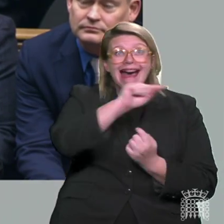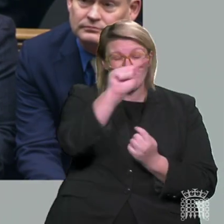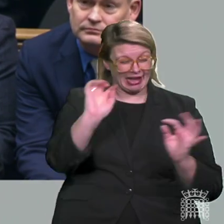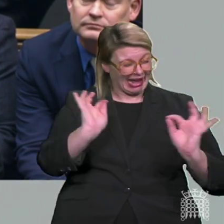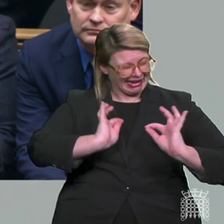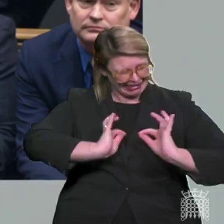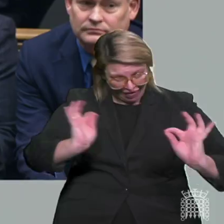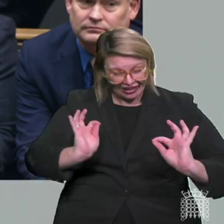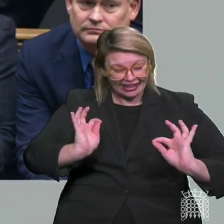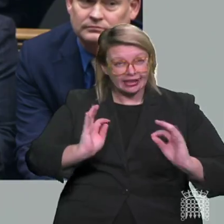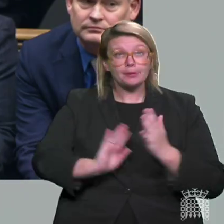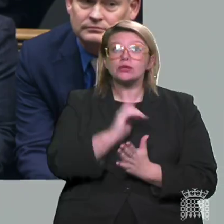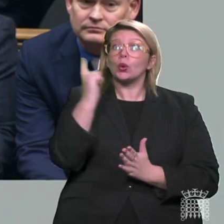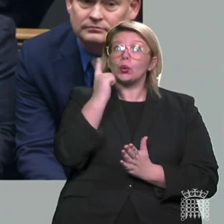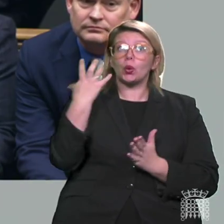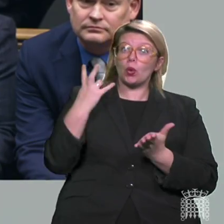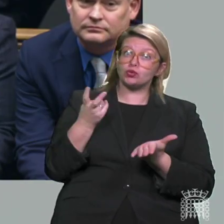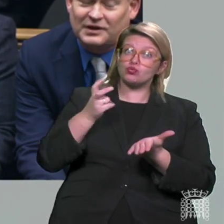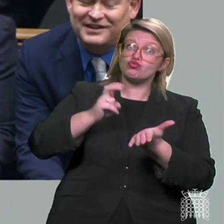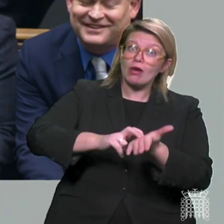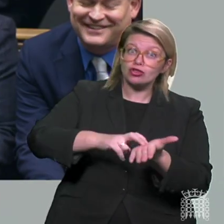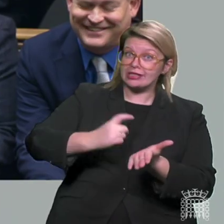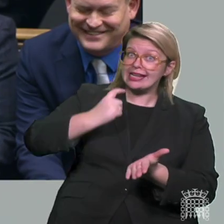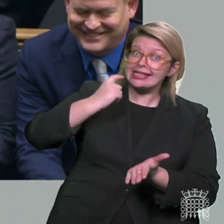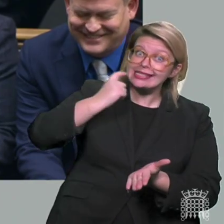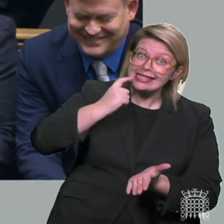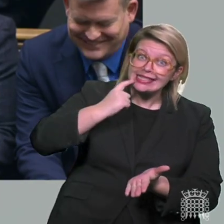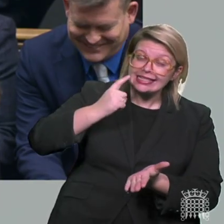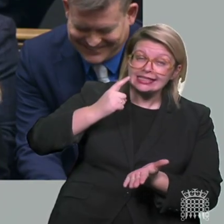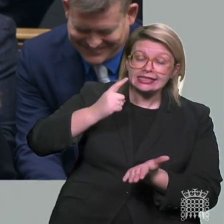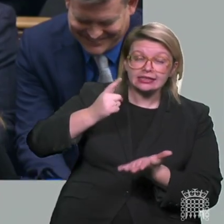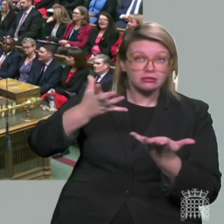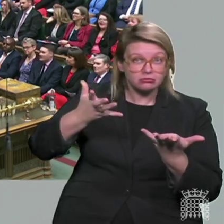How long did the Prime Minister have to wait for his last NHS dentist appointment?